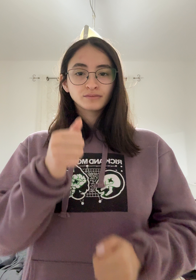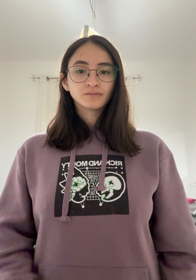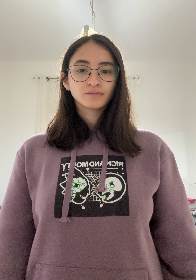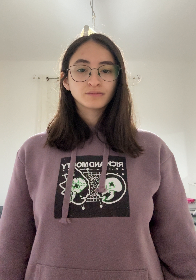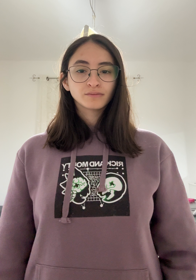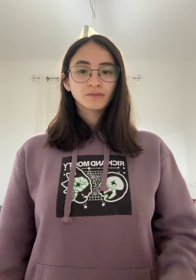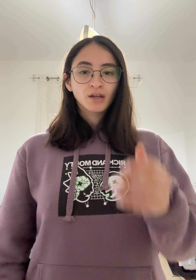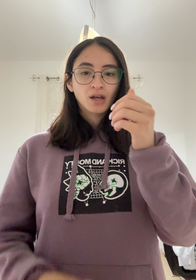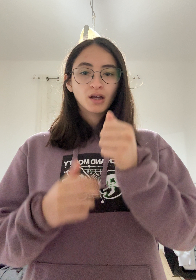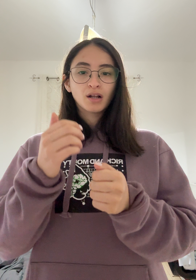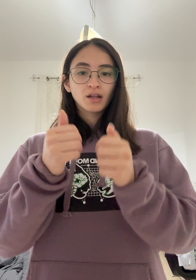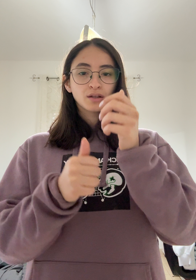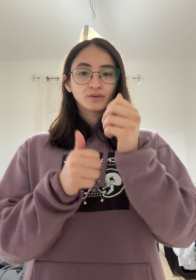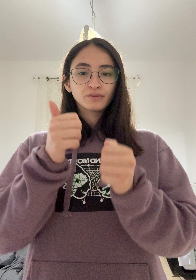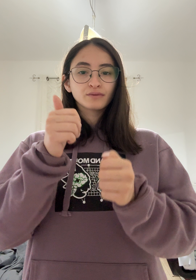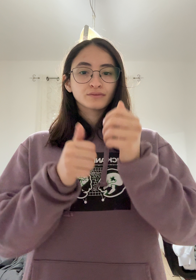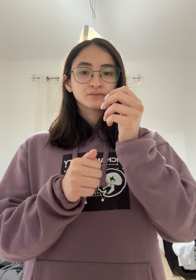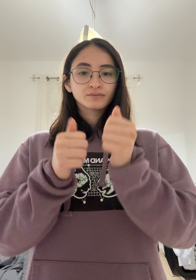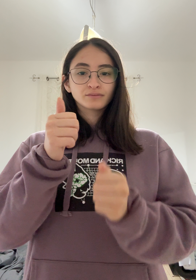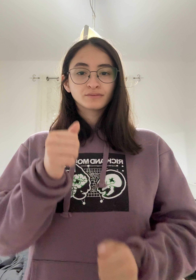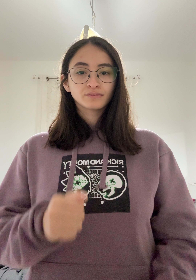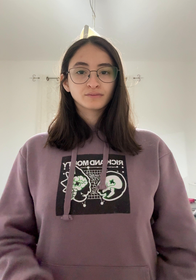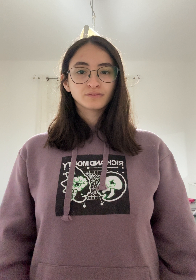חלב